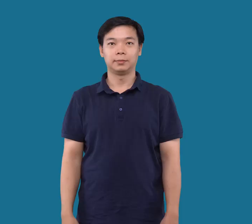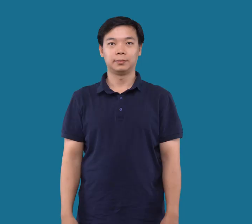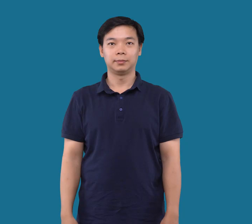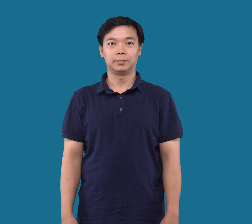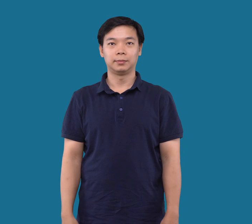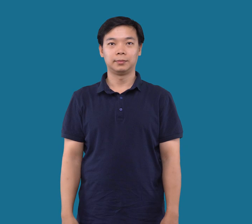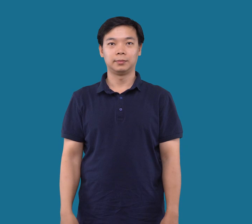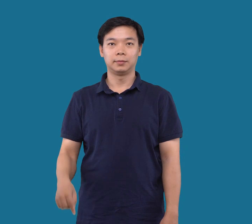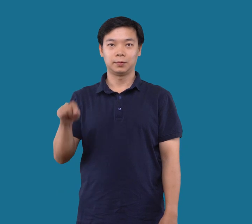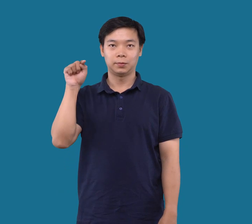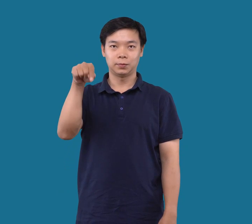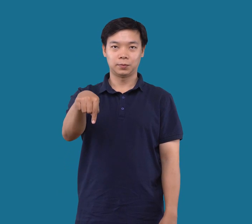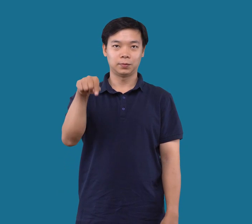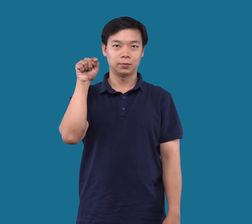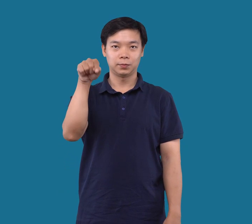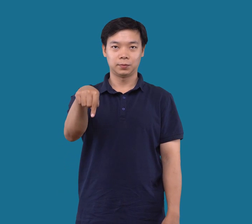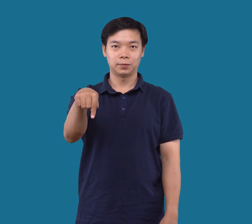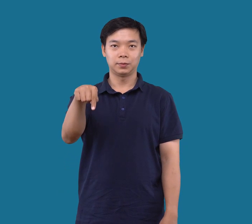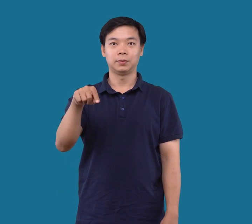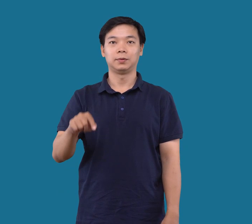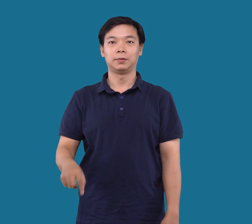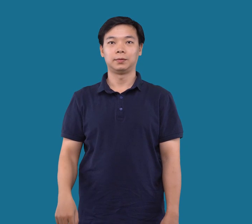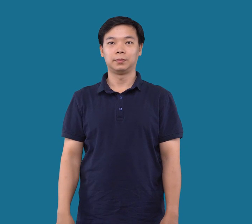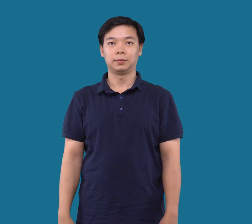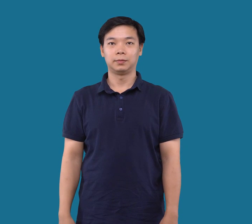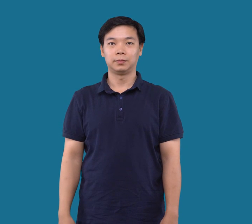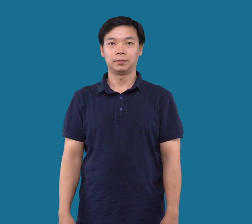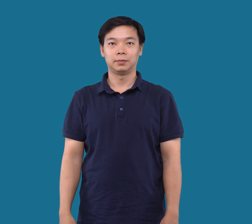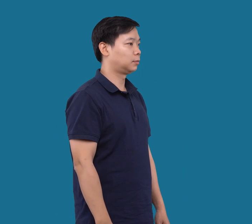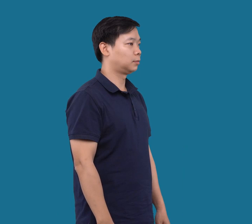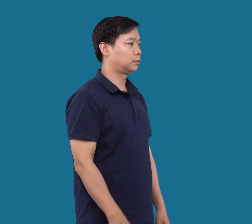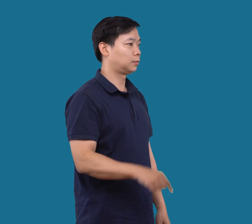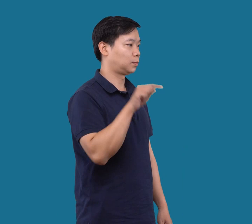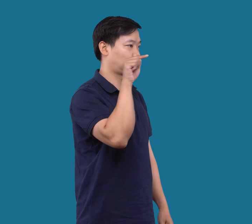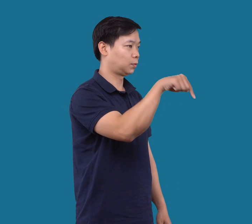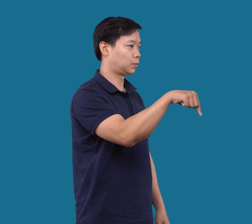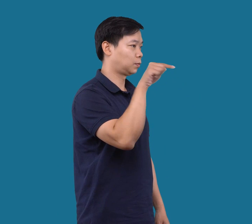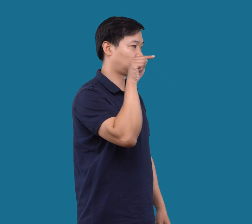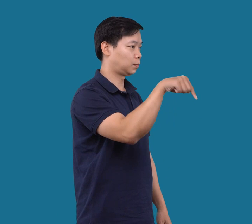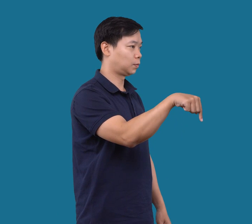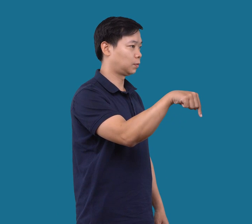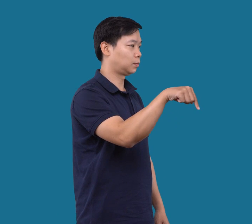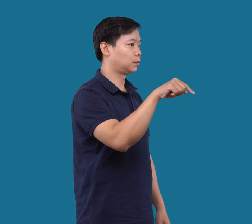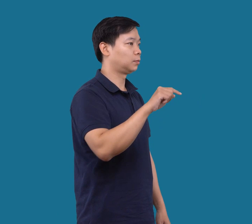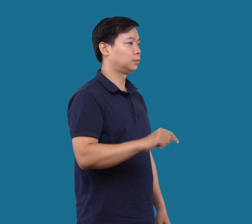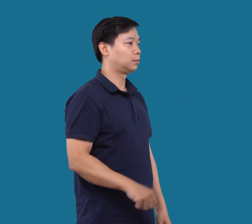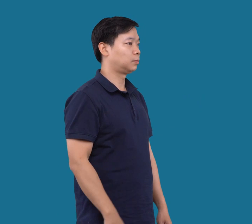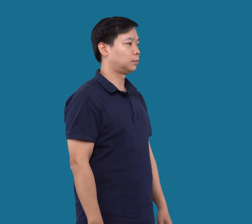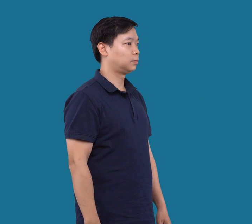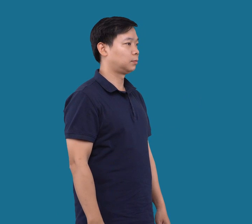con cò